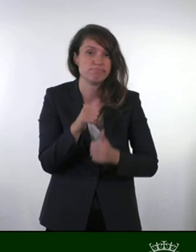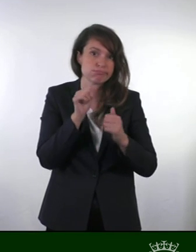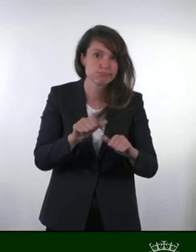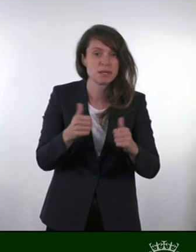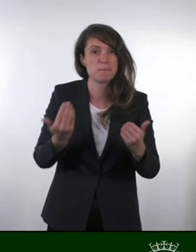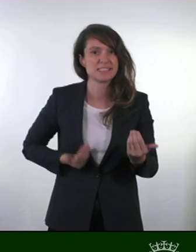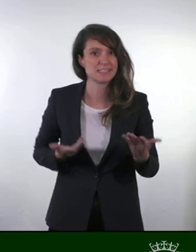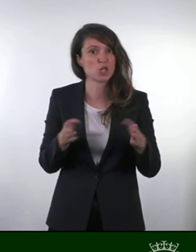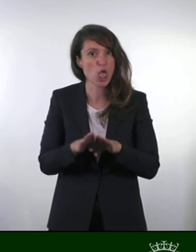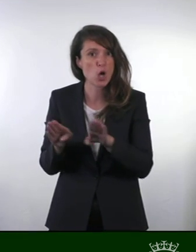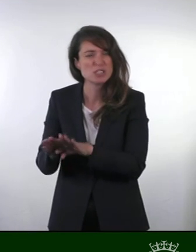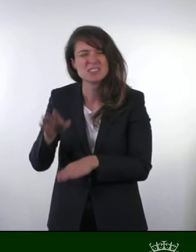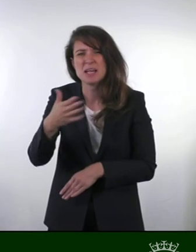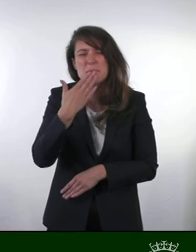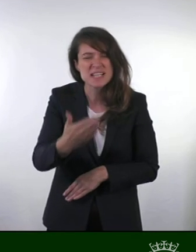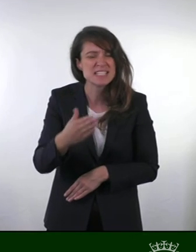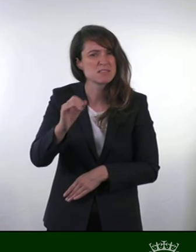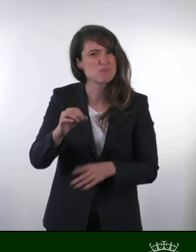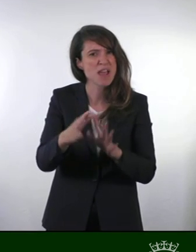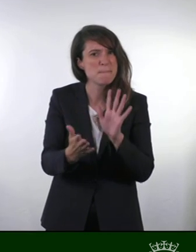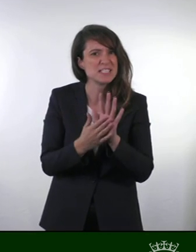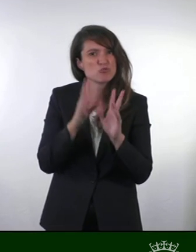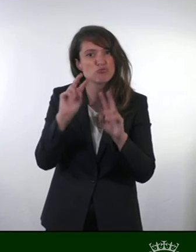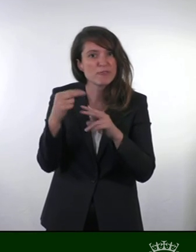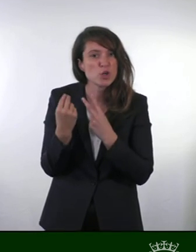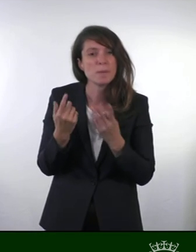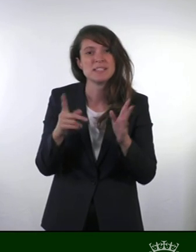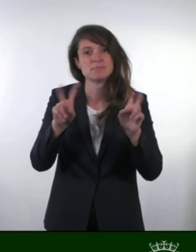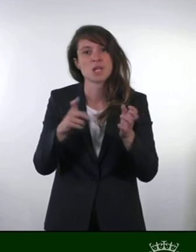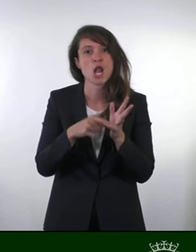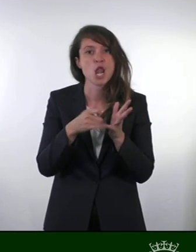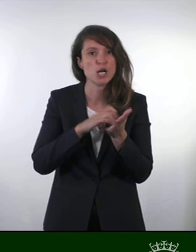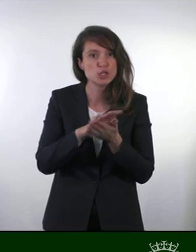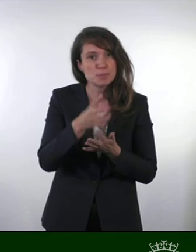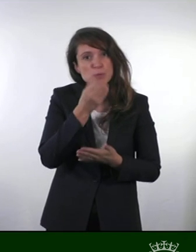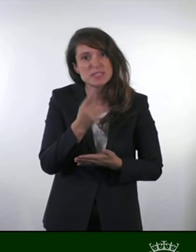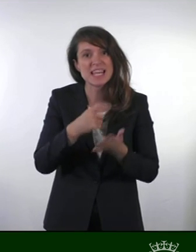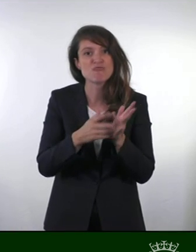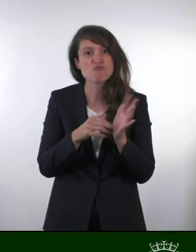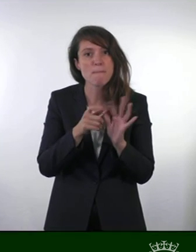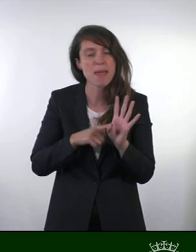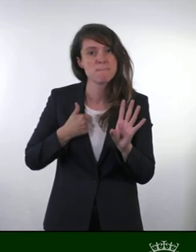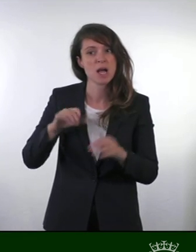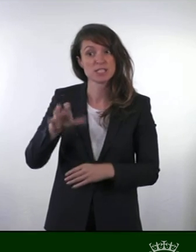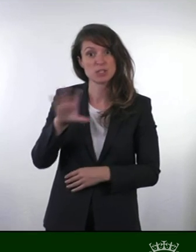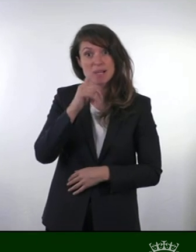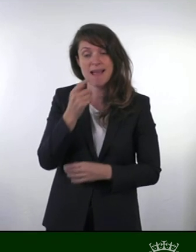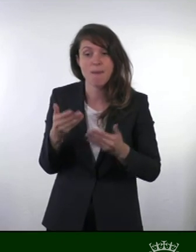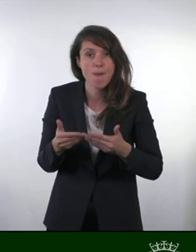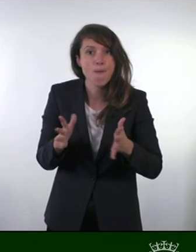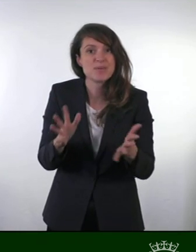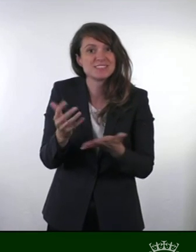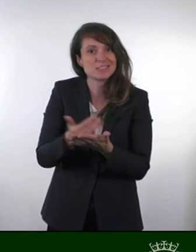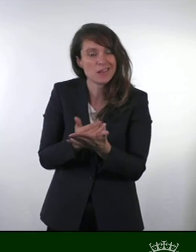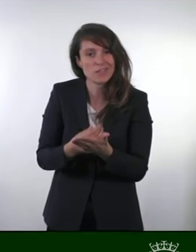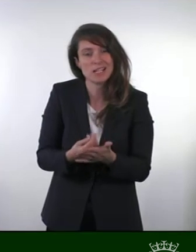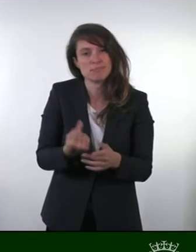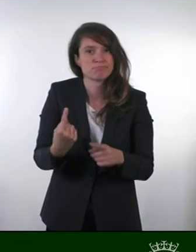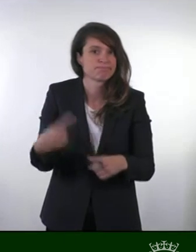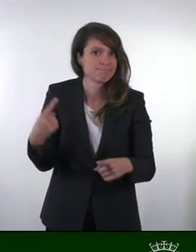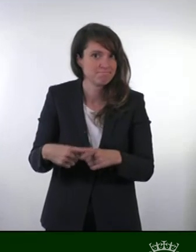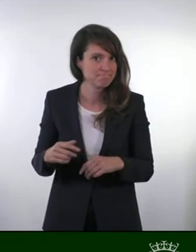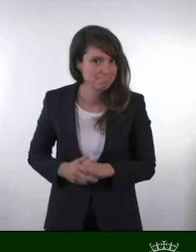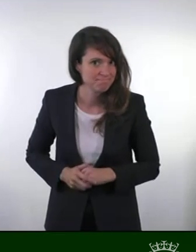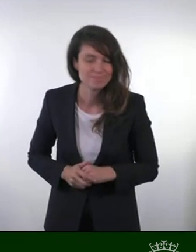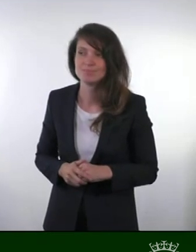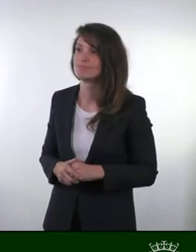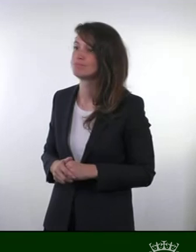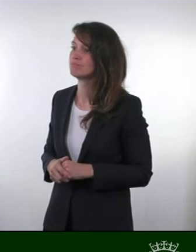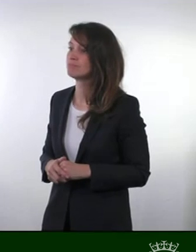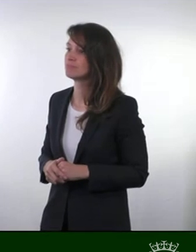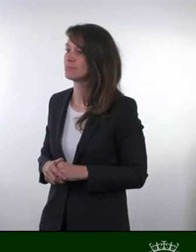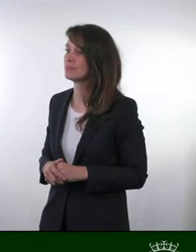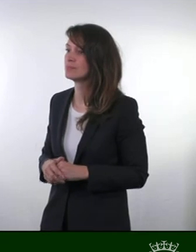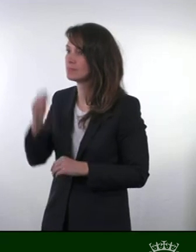Will the Prime Minister review that decision, so that the likes of Lush Beauty in Romiley in my constituency can reopen safely as soon as possible?